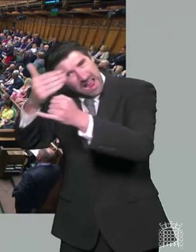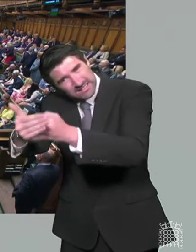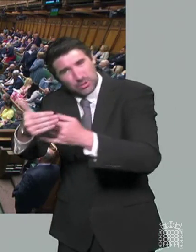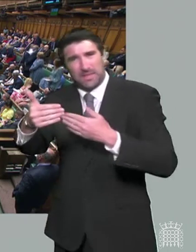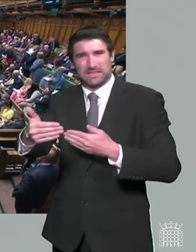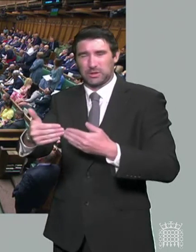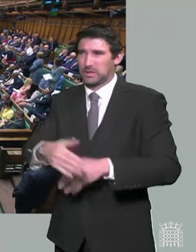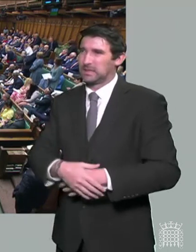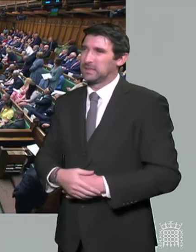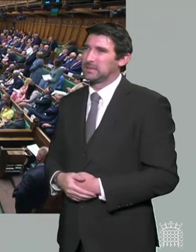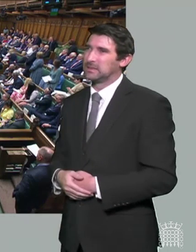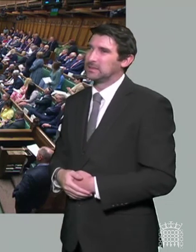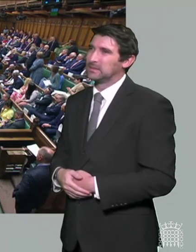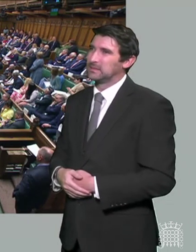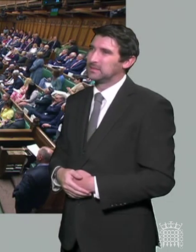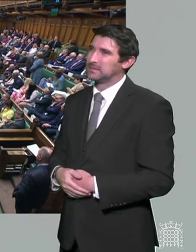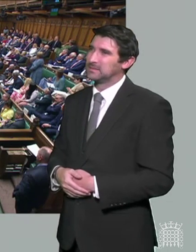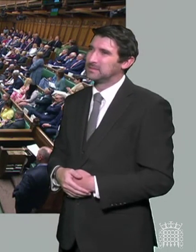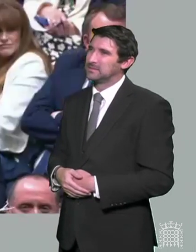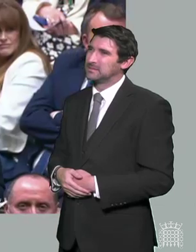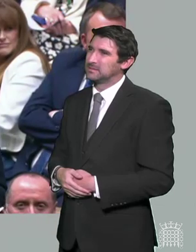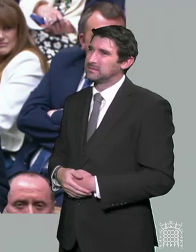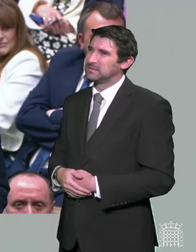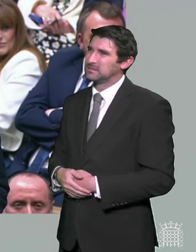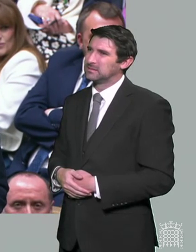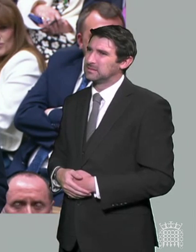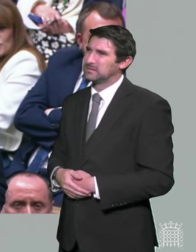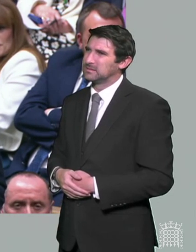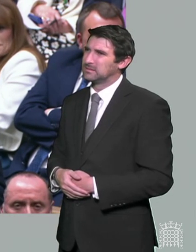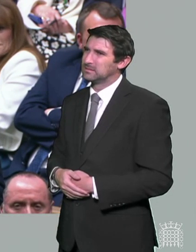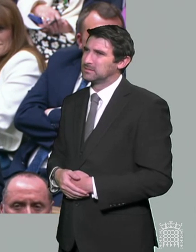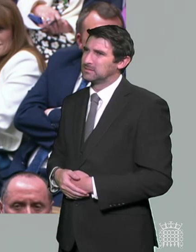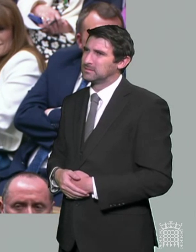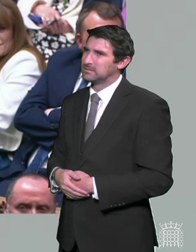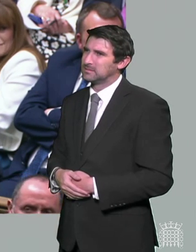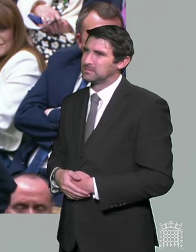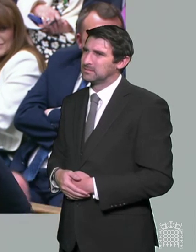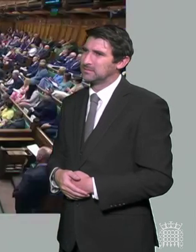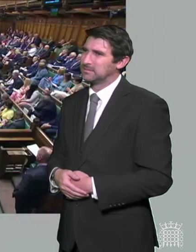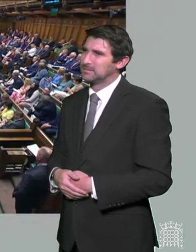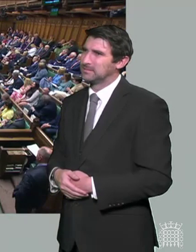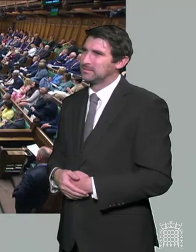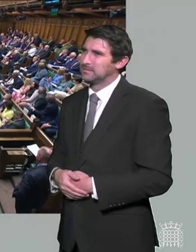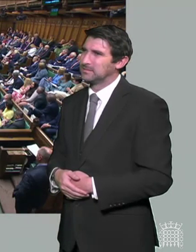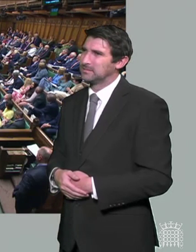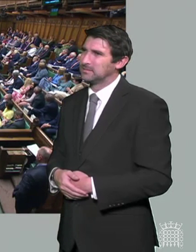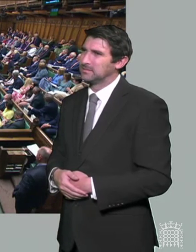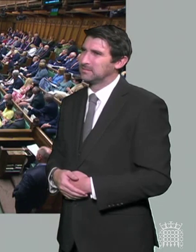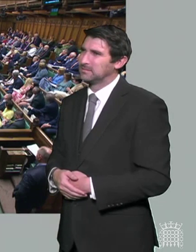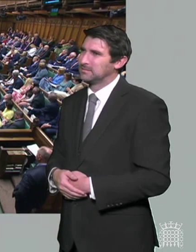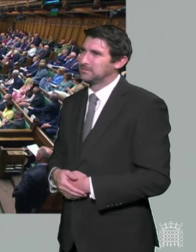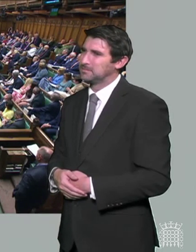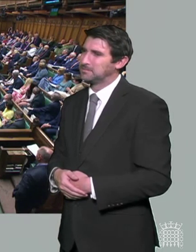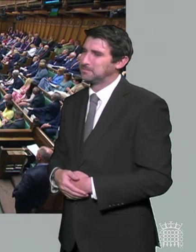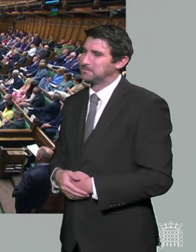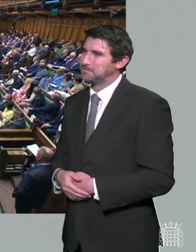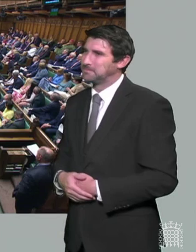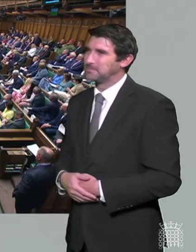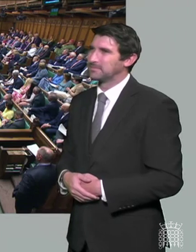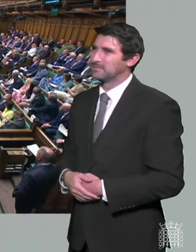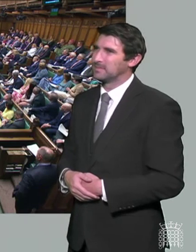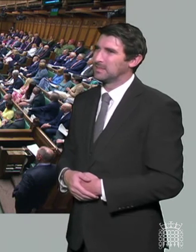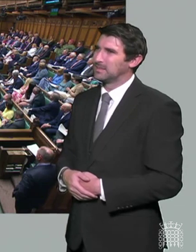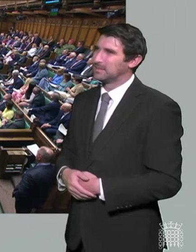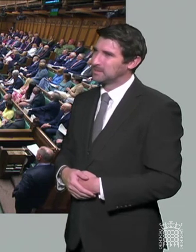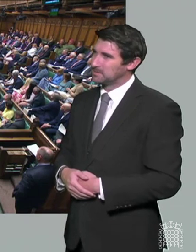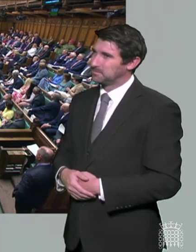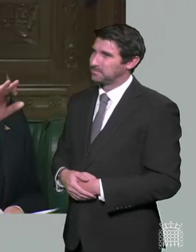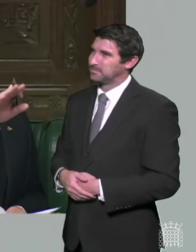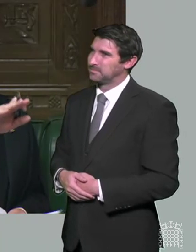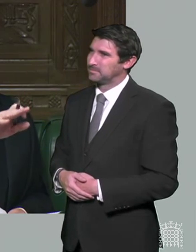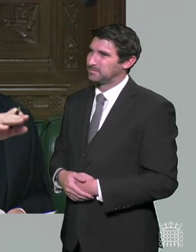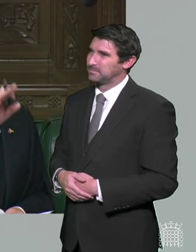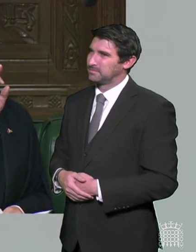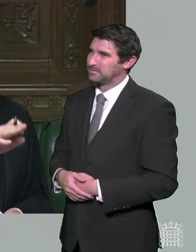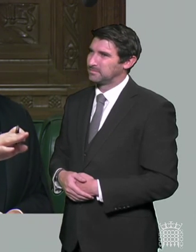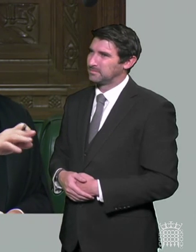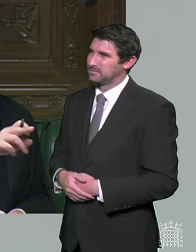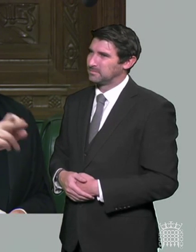Many areas—